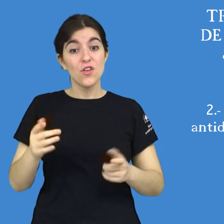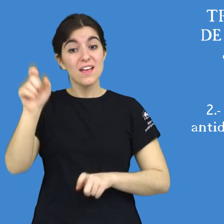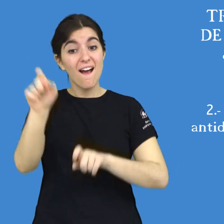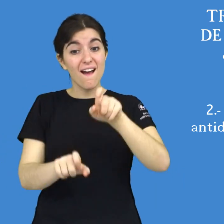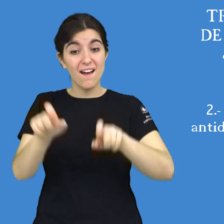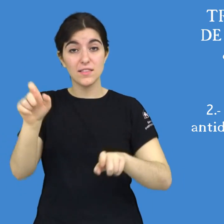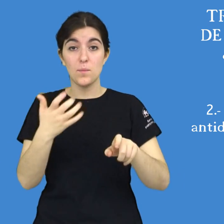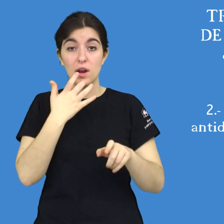persona